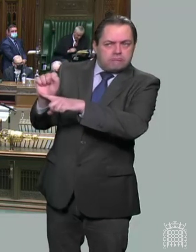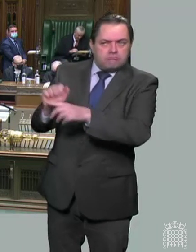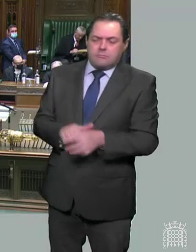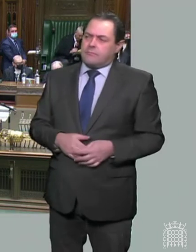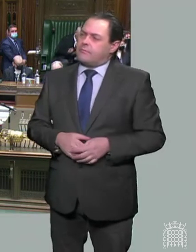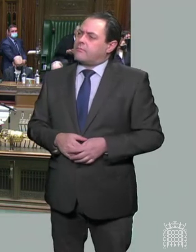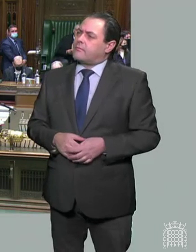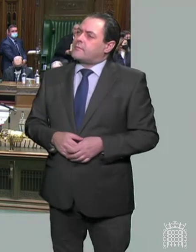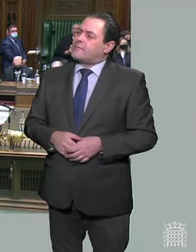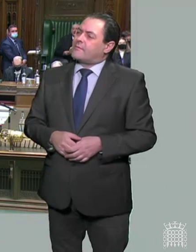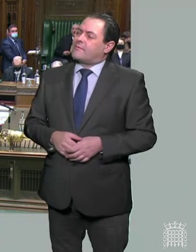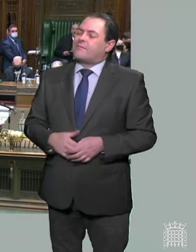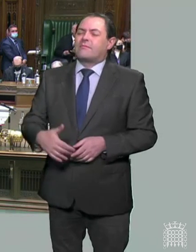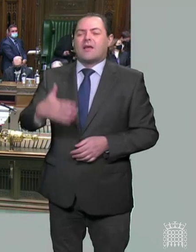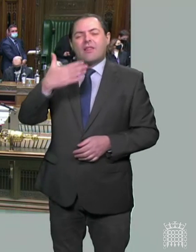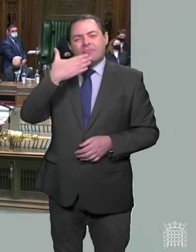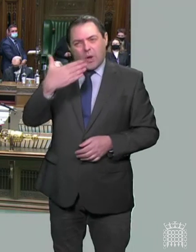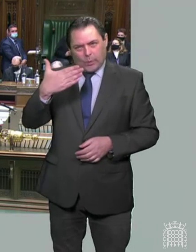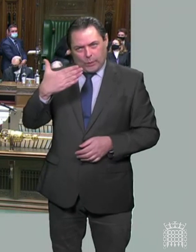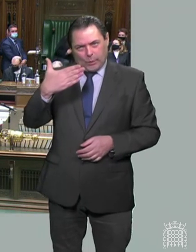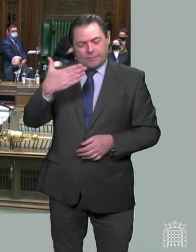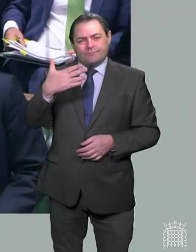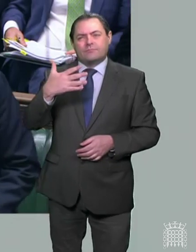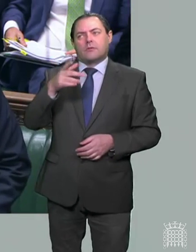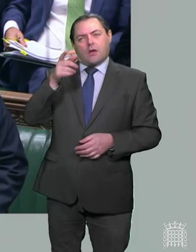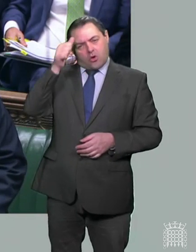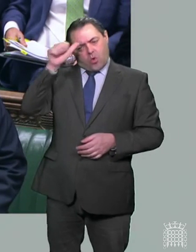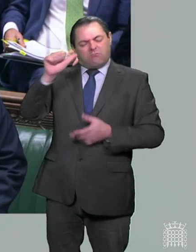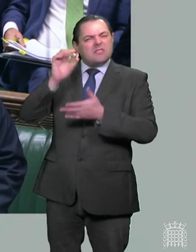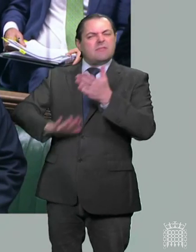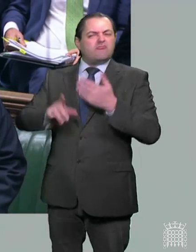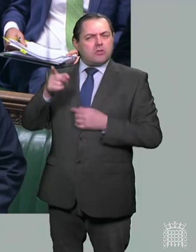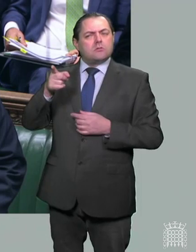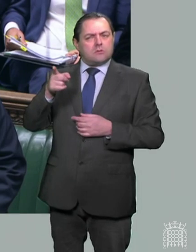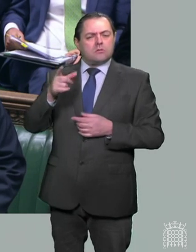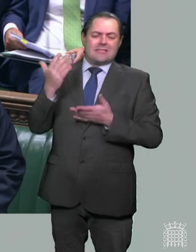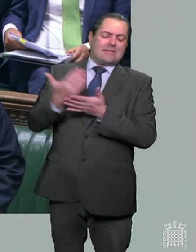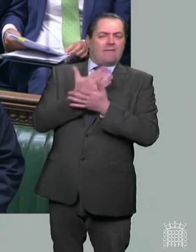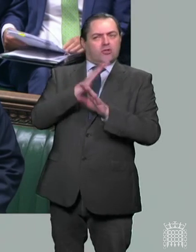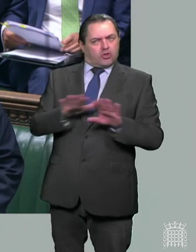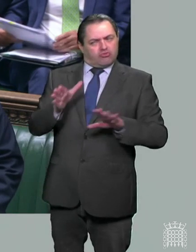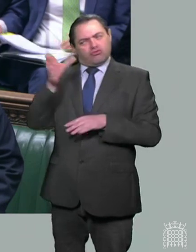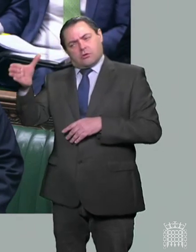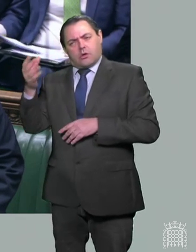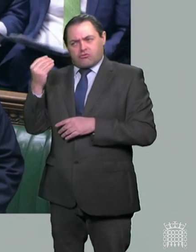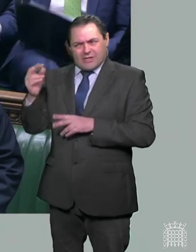I thank my honourable Friend very much, and she has much relevant experience from her work for Save the Children in Greece.